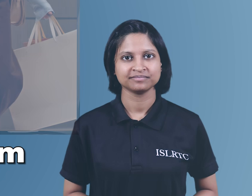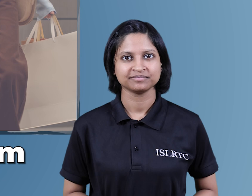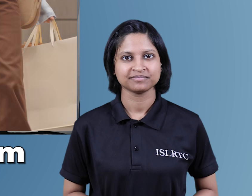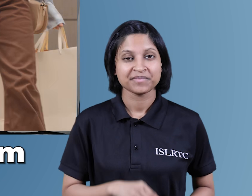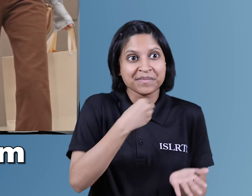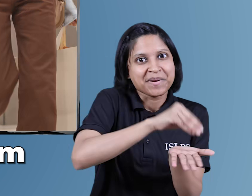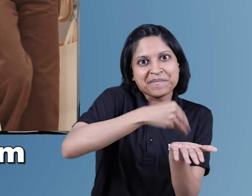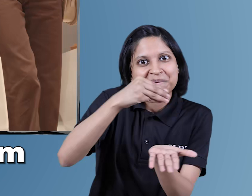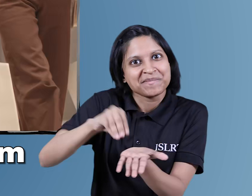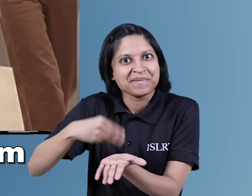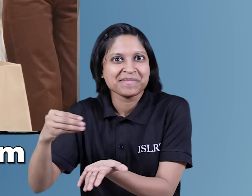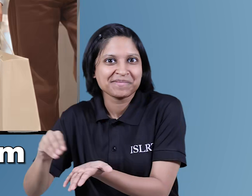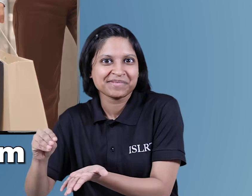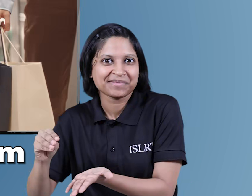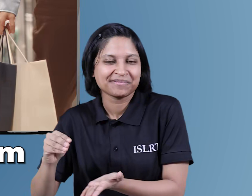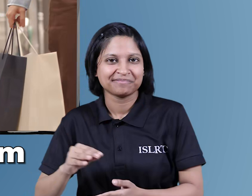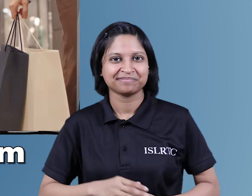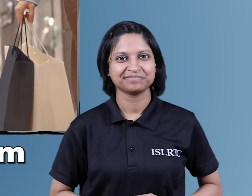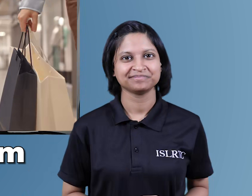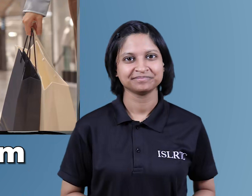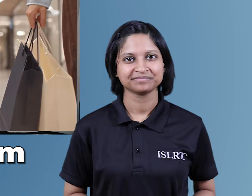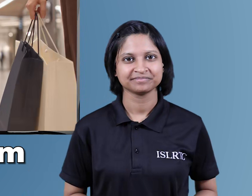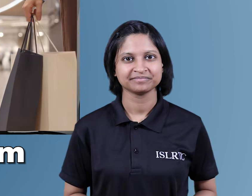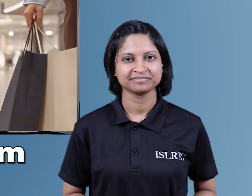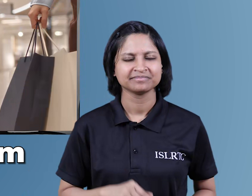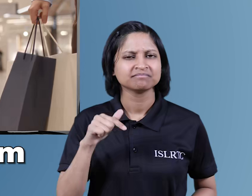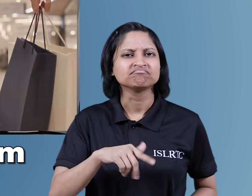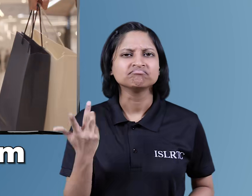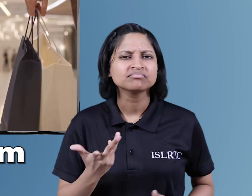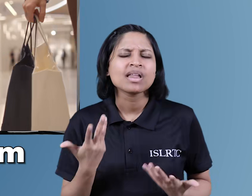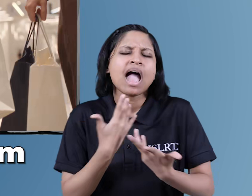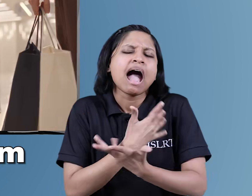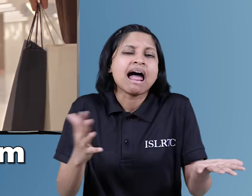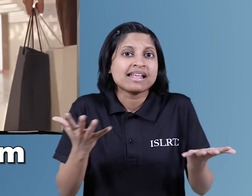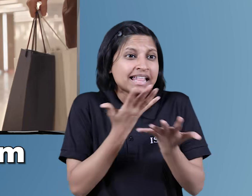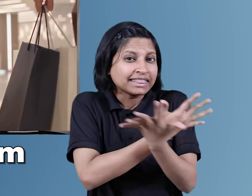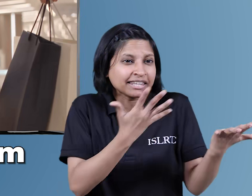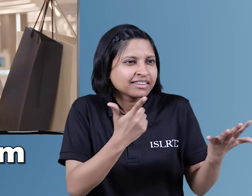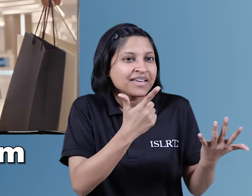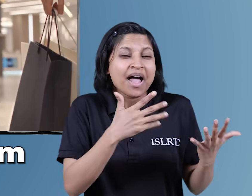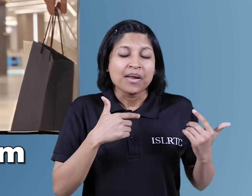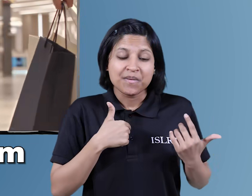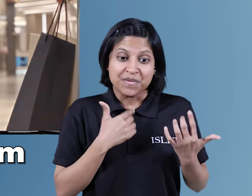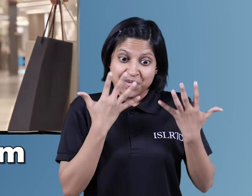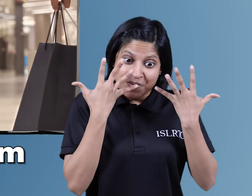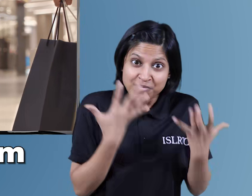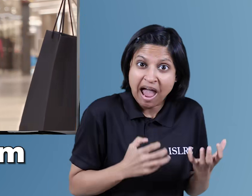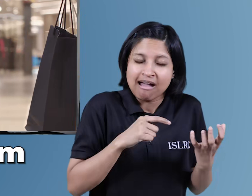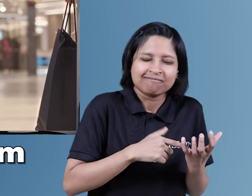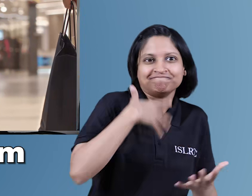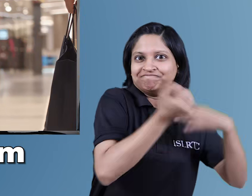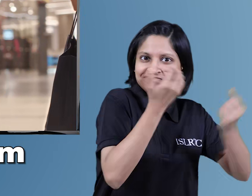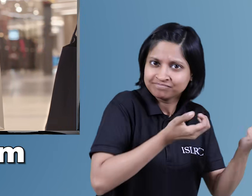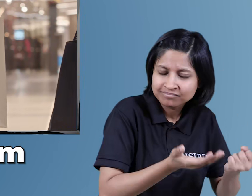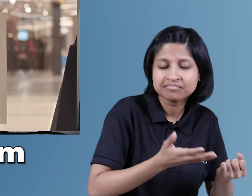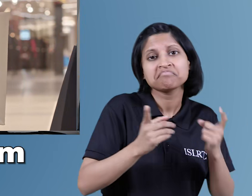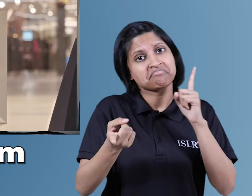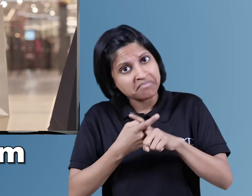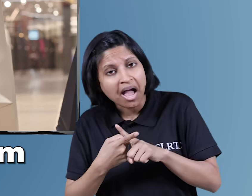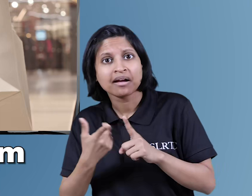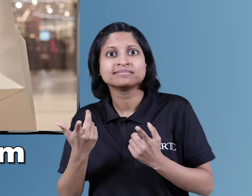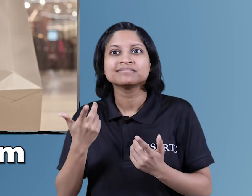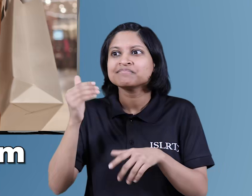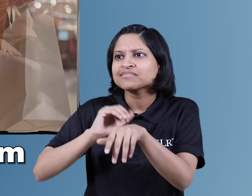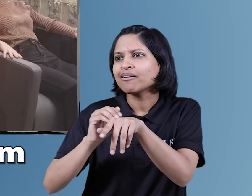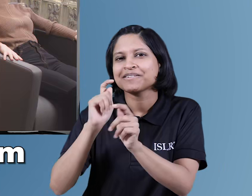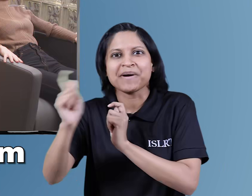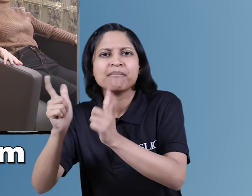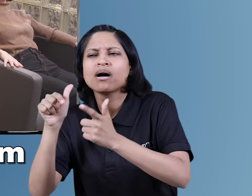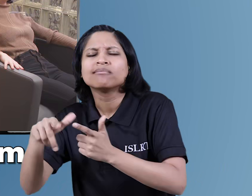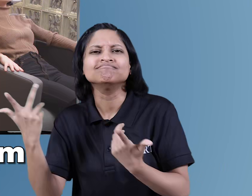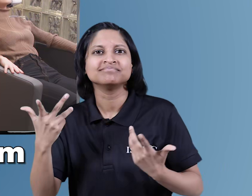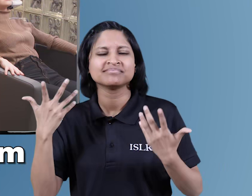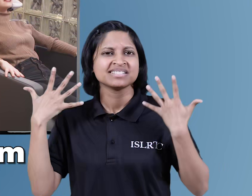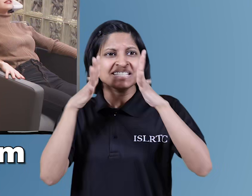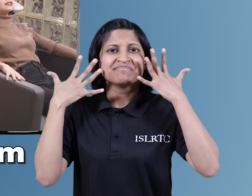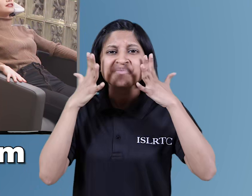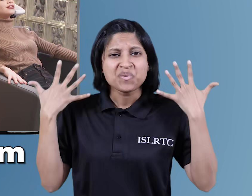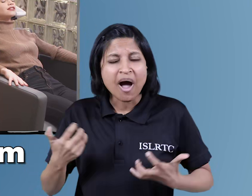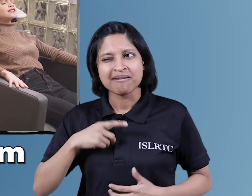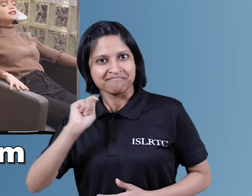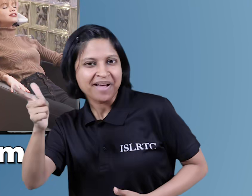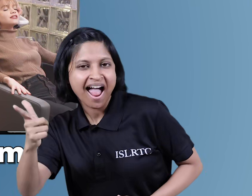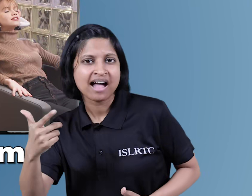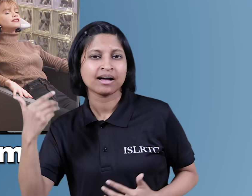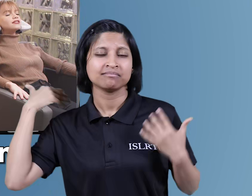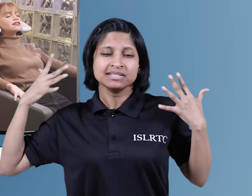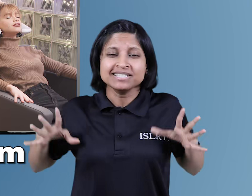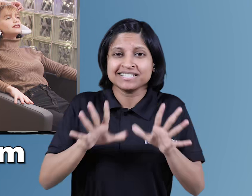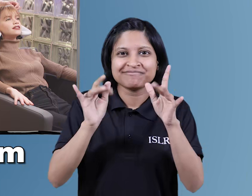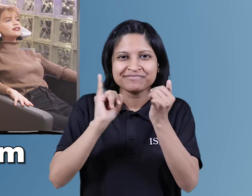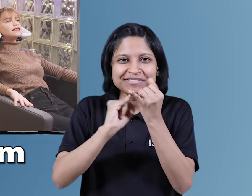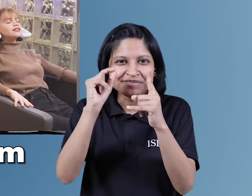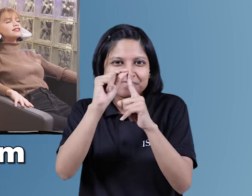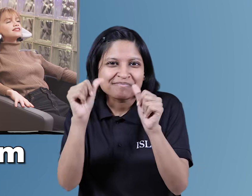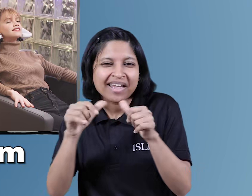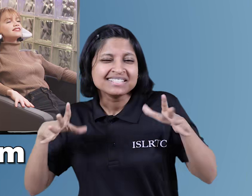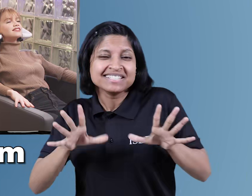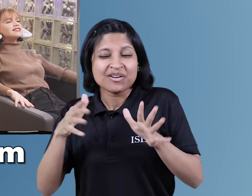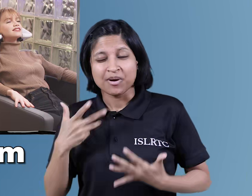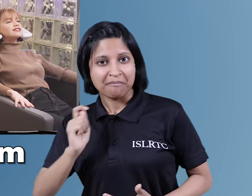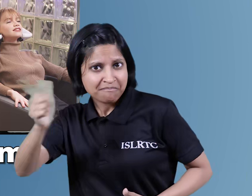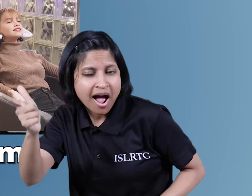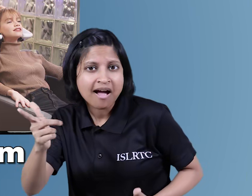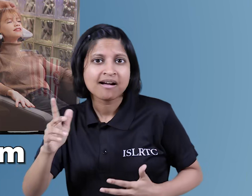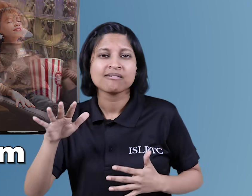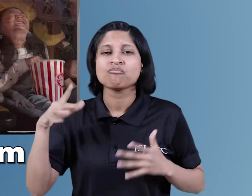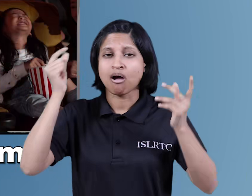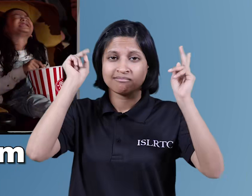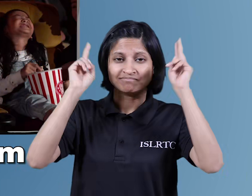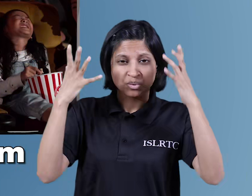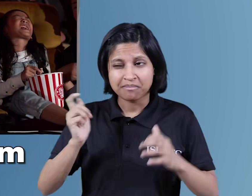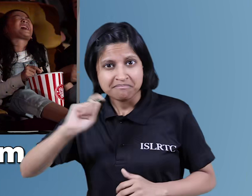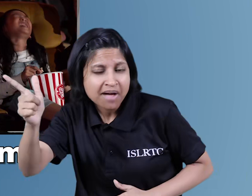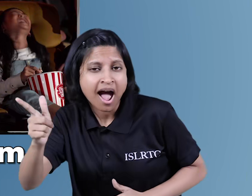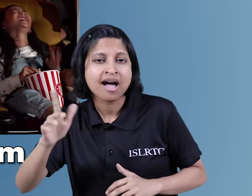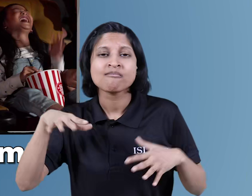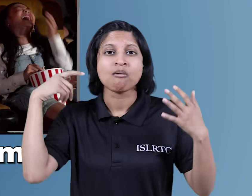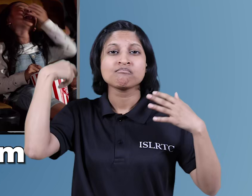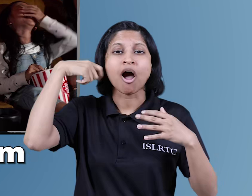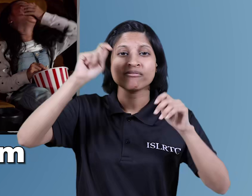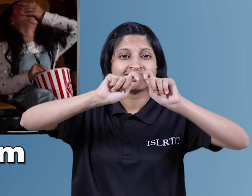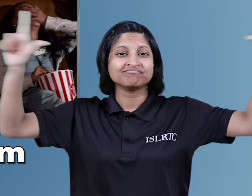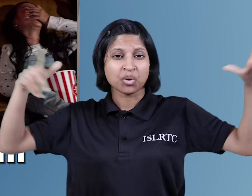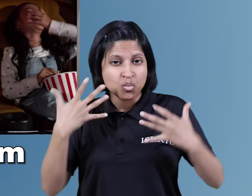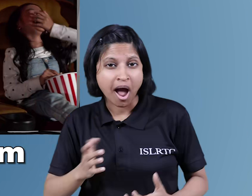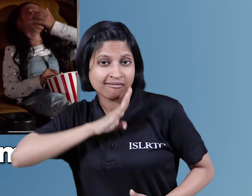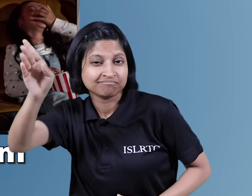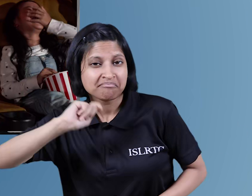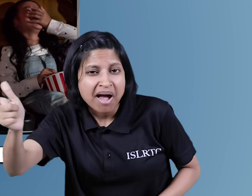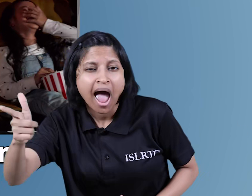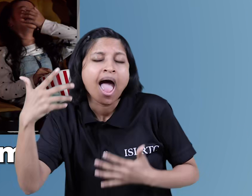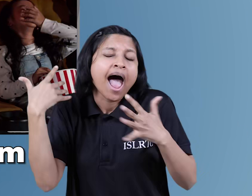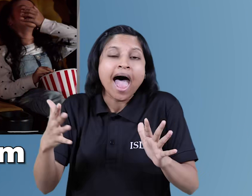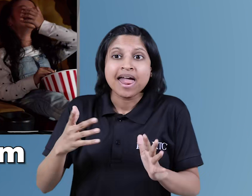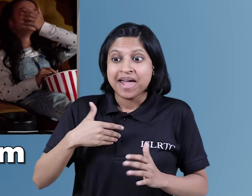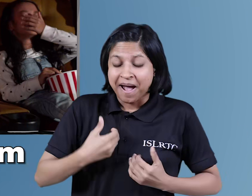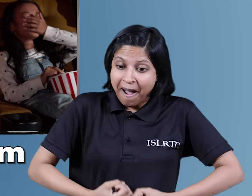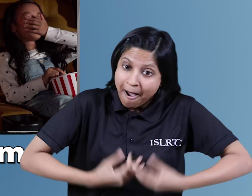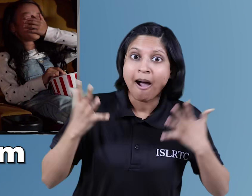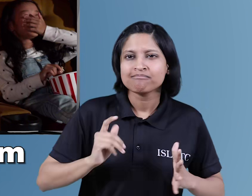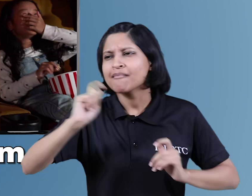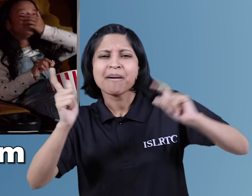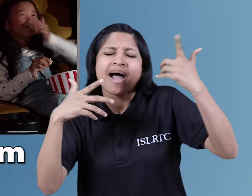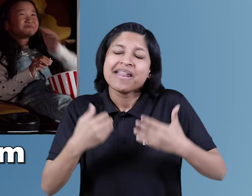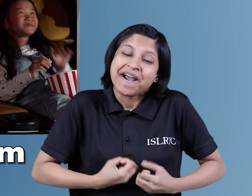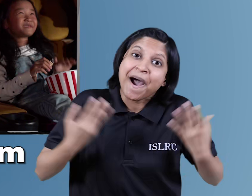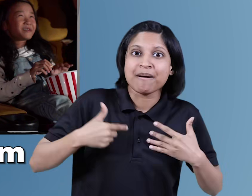Consumerism the practice of buying and using a lot of goods and services, desiring more and newer items such as visits to salons, spas, theaters, etc., with the belief that this leads to happiness.